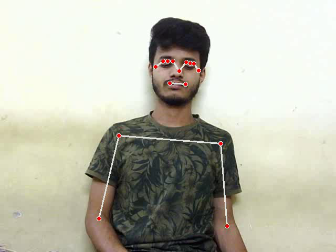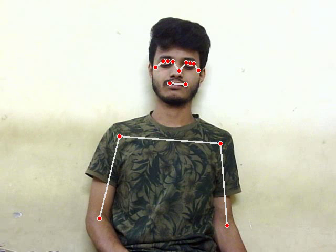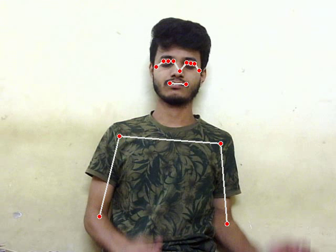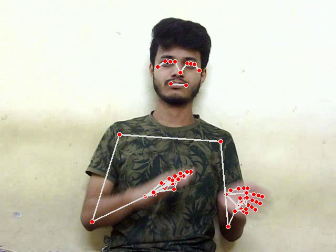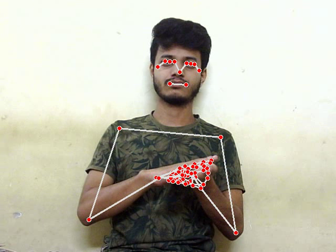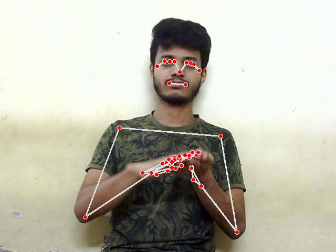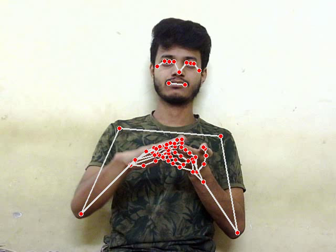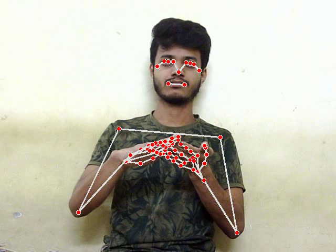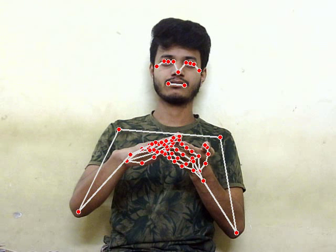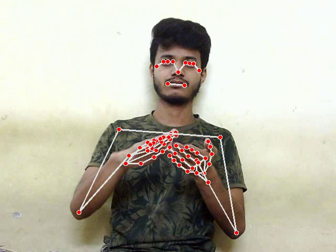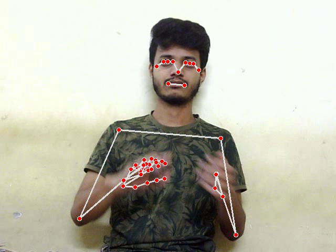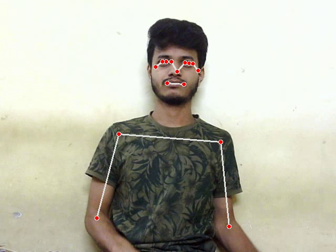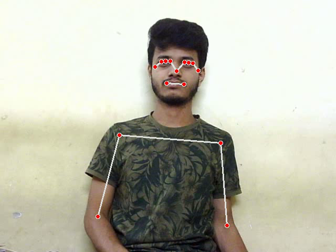nice